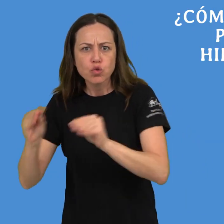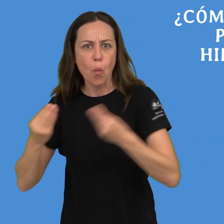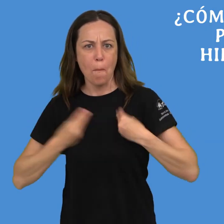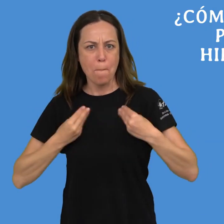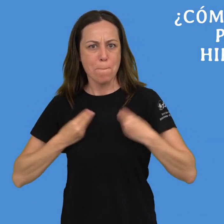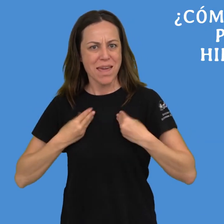vivir